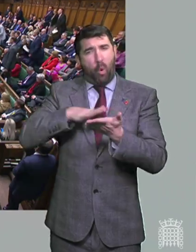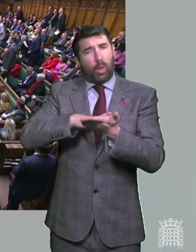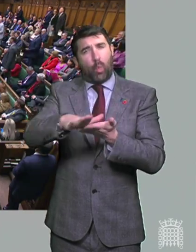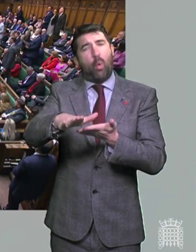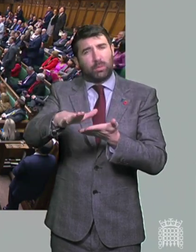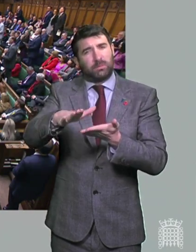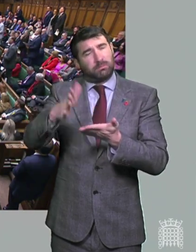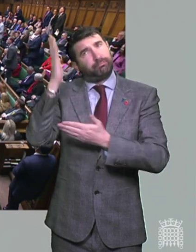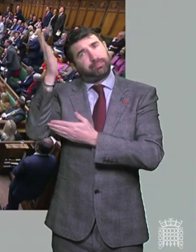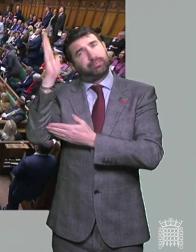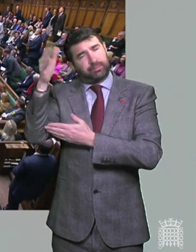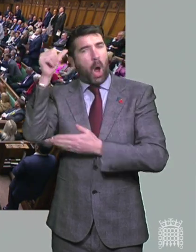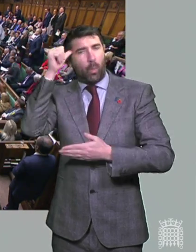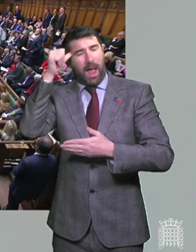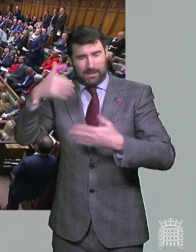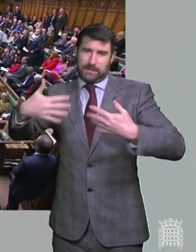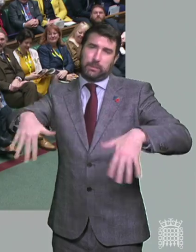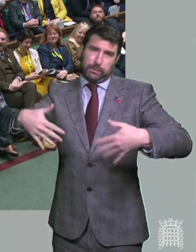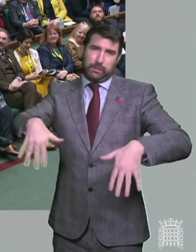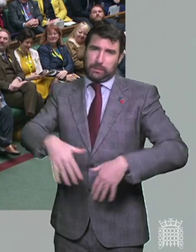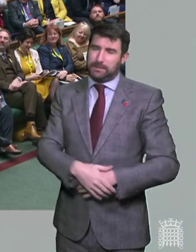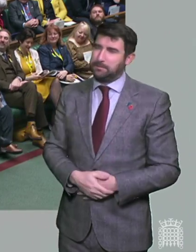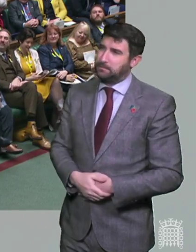I call the leader of the Scottish National party, Ian Blackford.